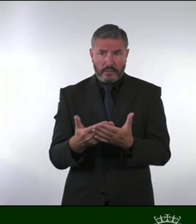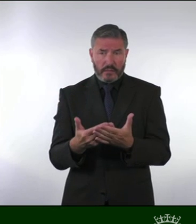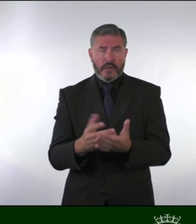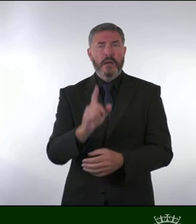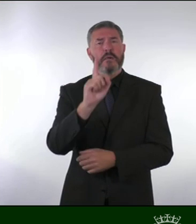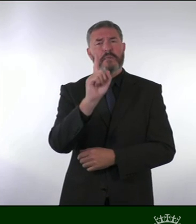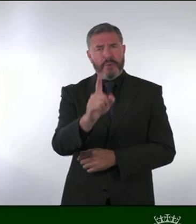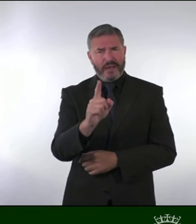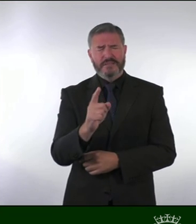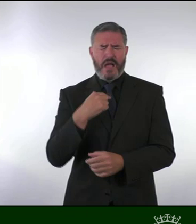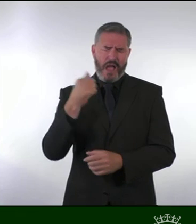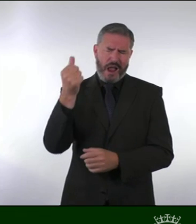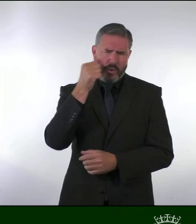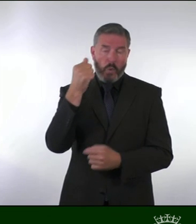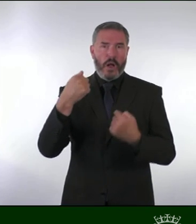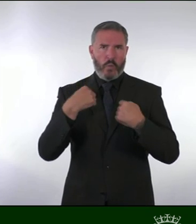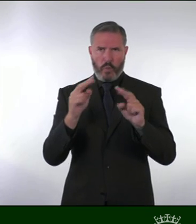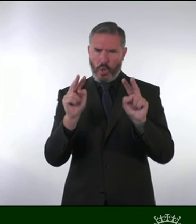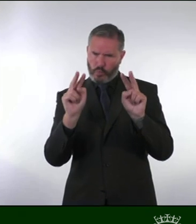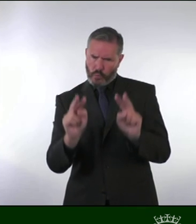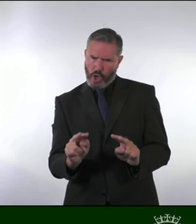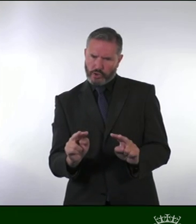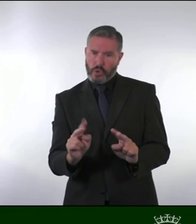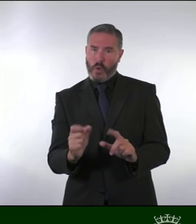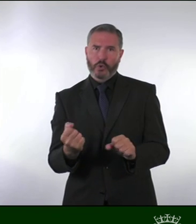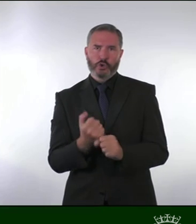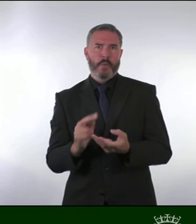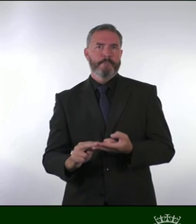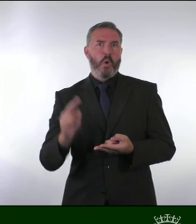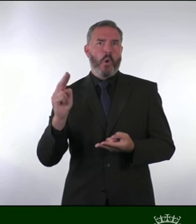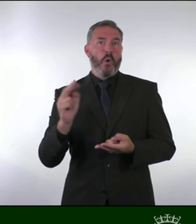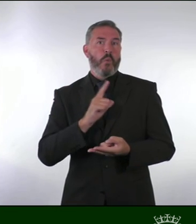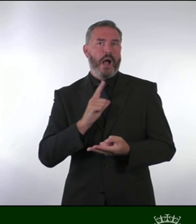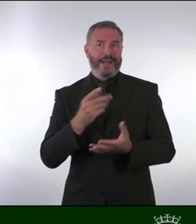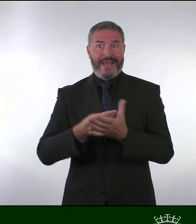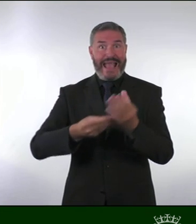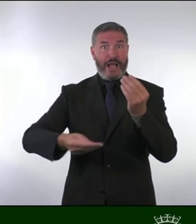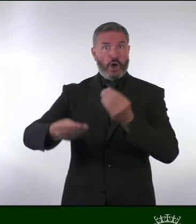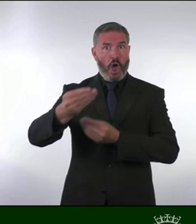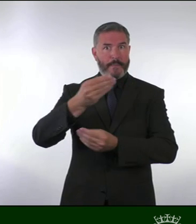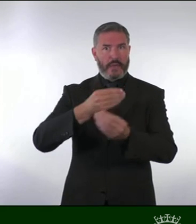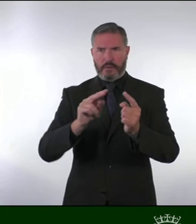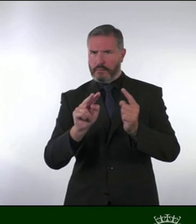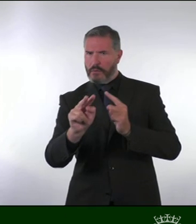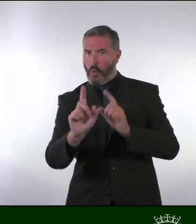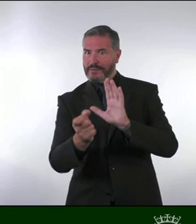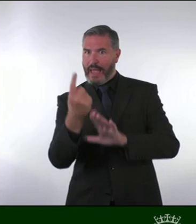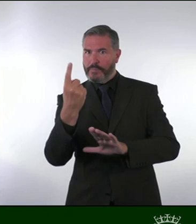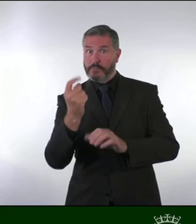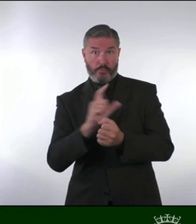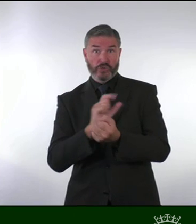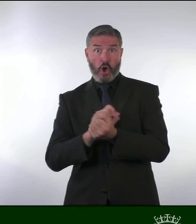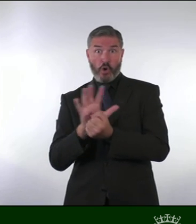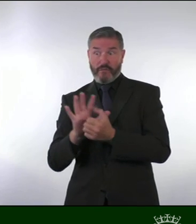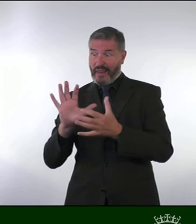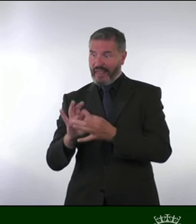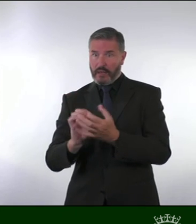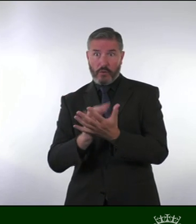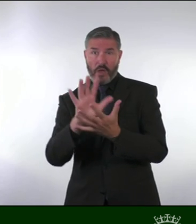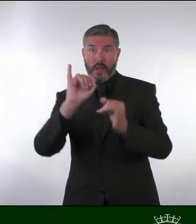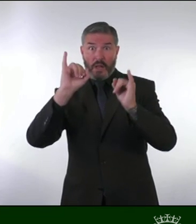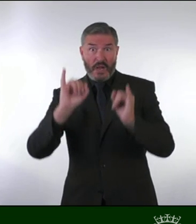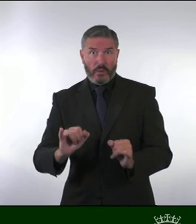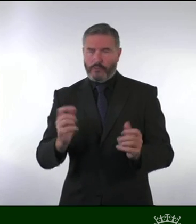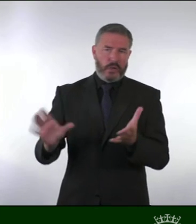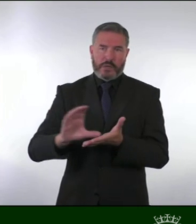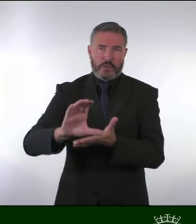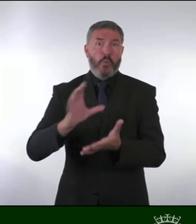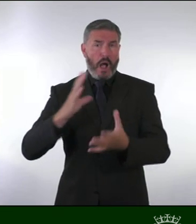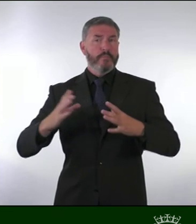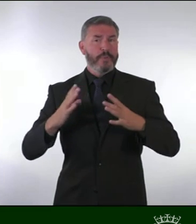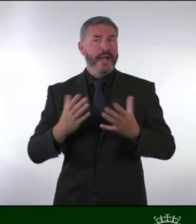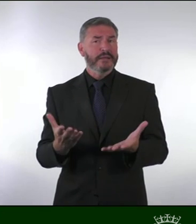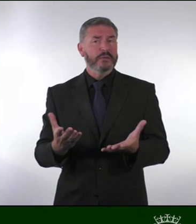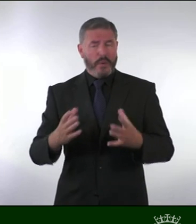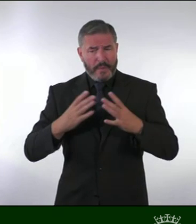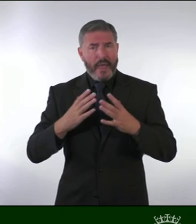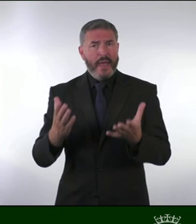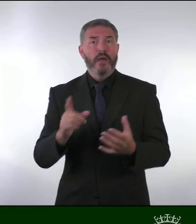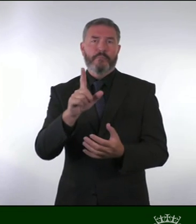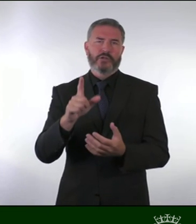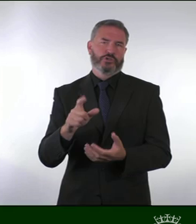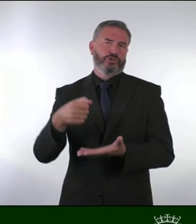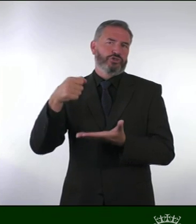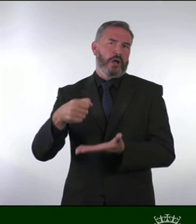But of course we will continue to do more as the economic ramifications of covid unfold; of course we are preparing for that.